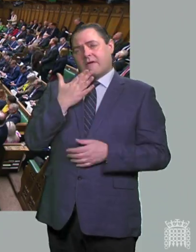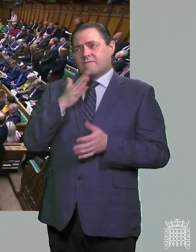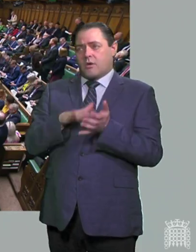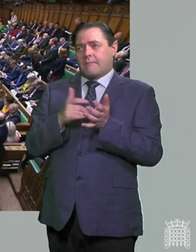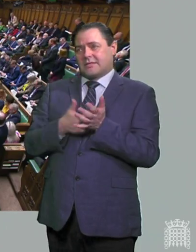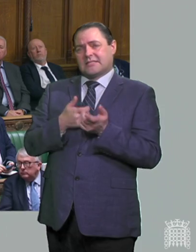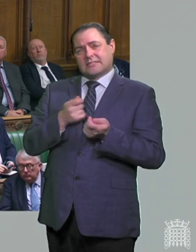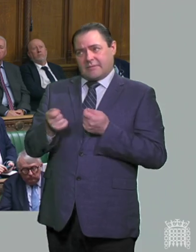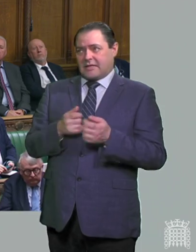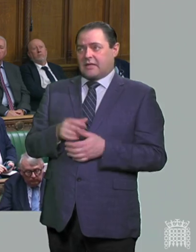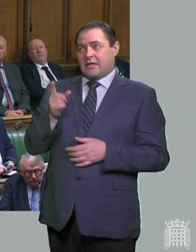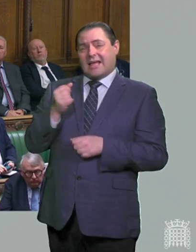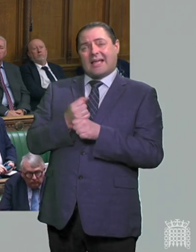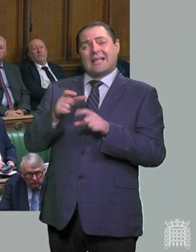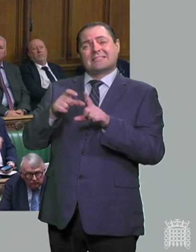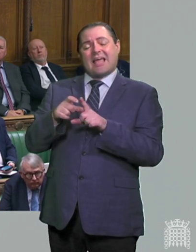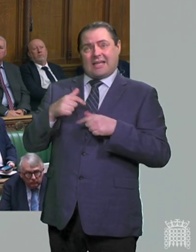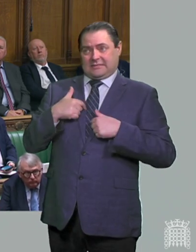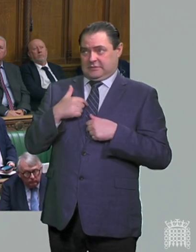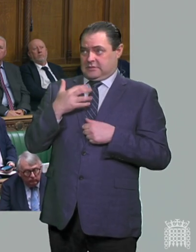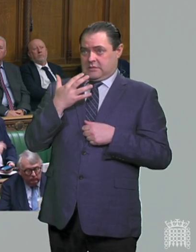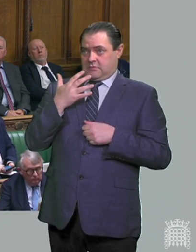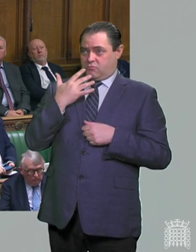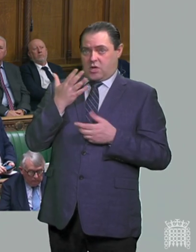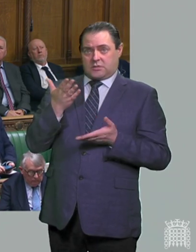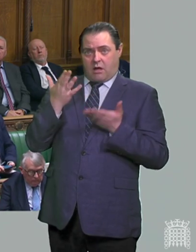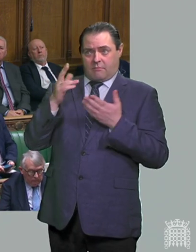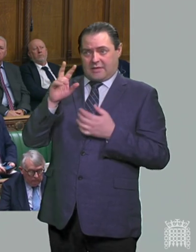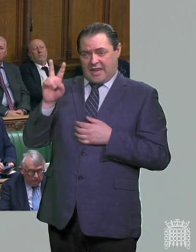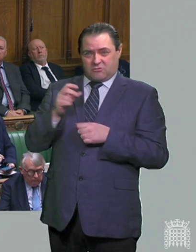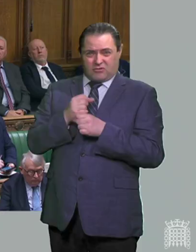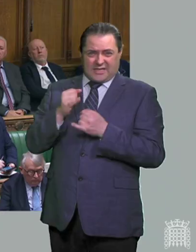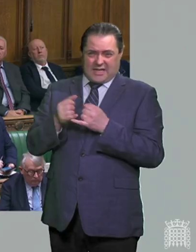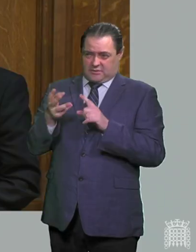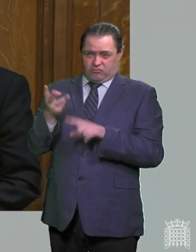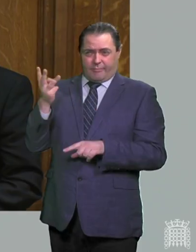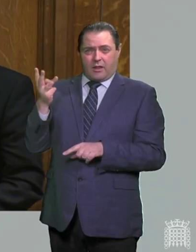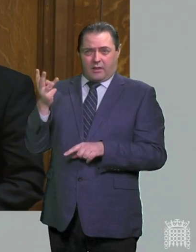Households in Gateshead have seen their energy bills triple over the last two years.